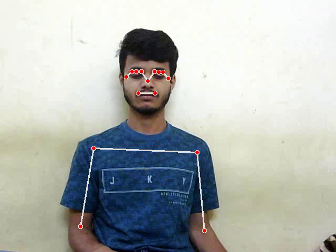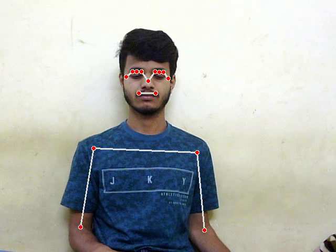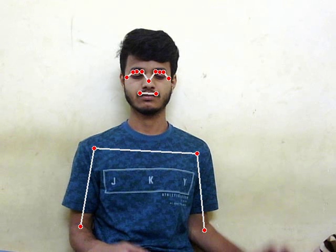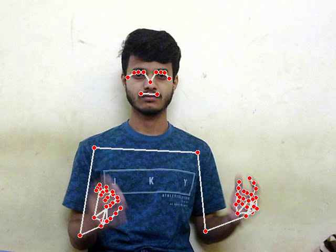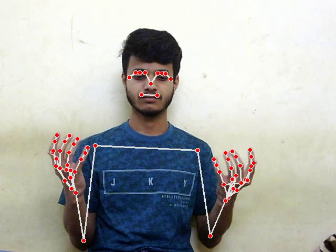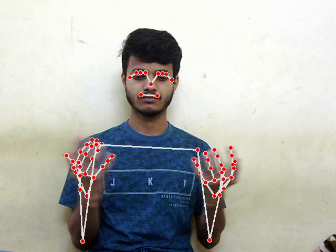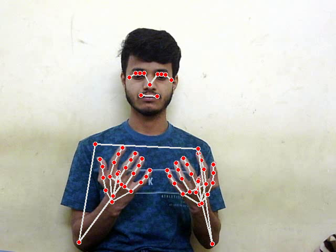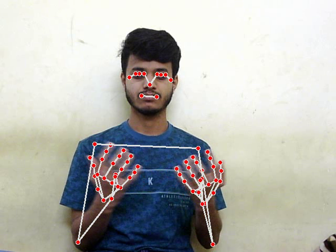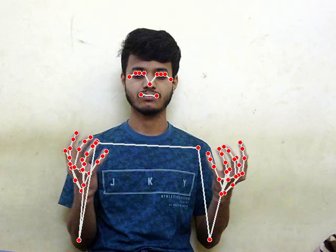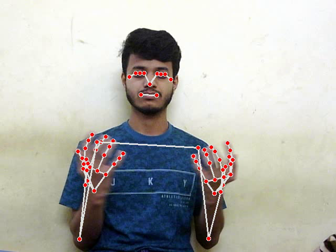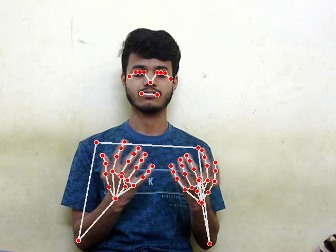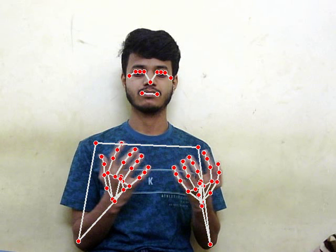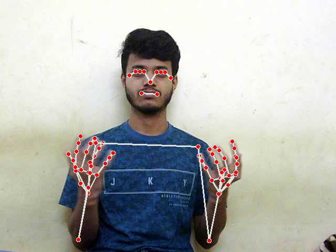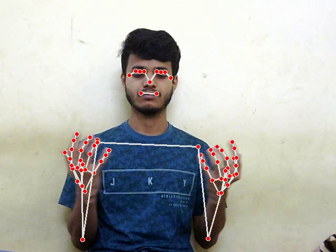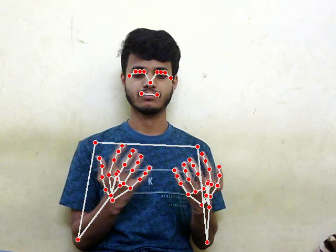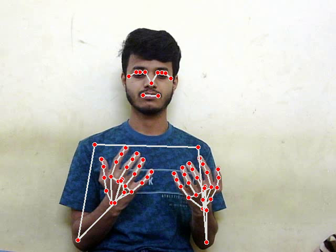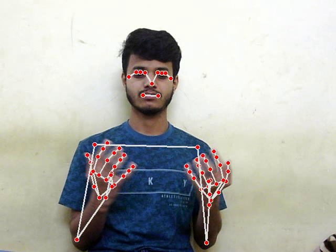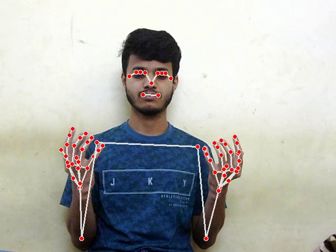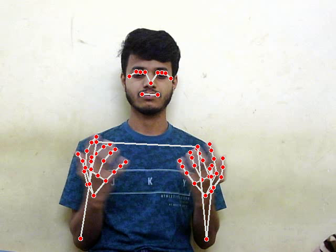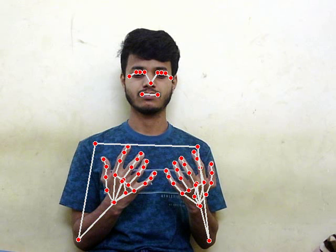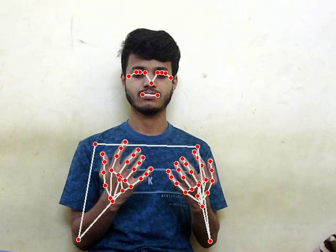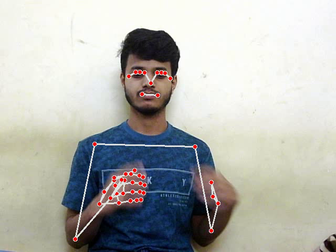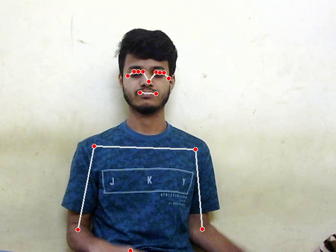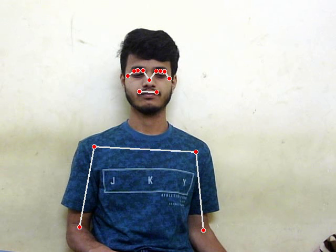what